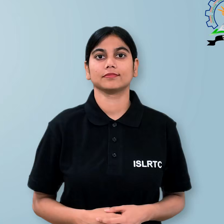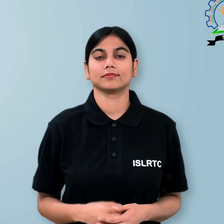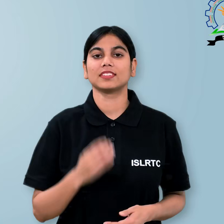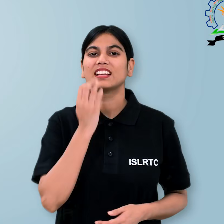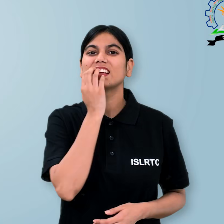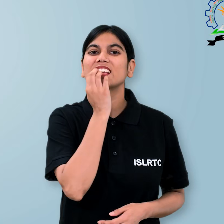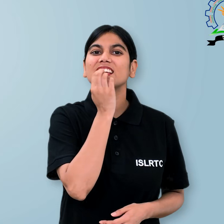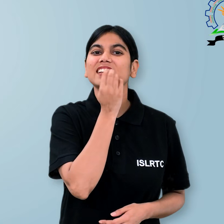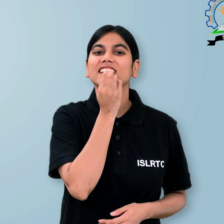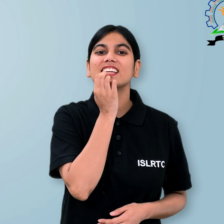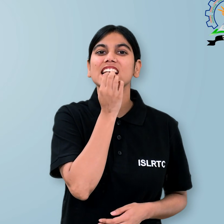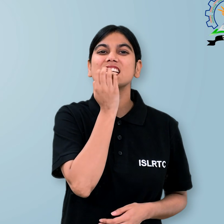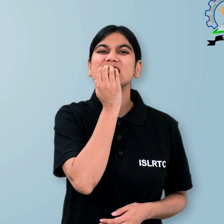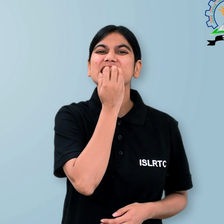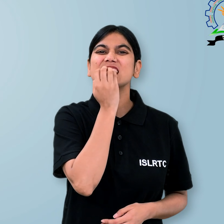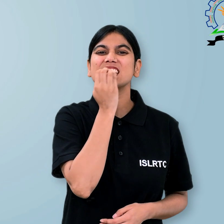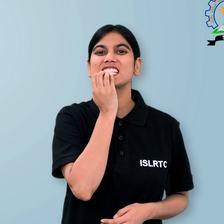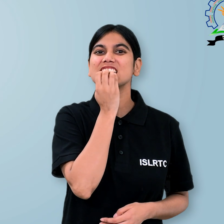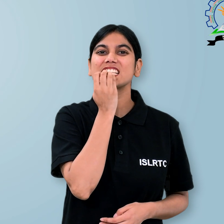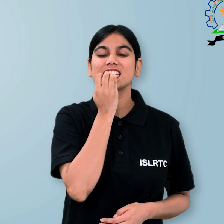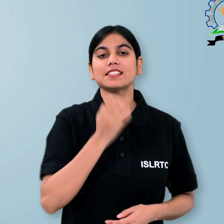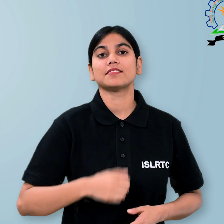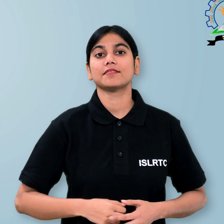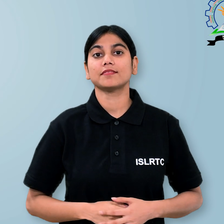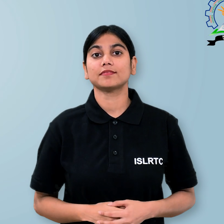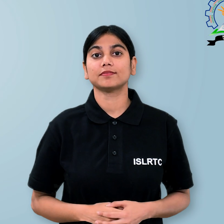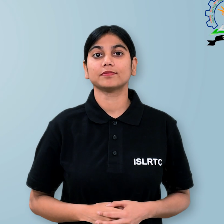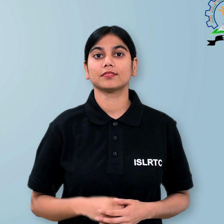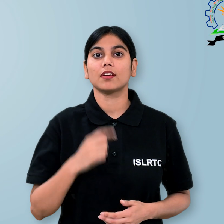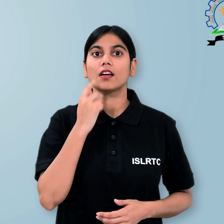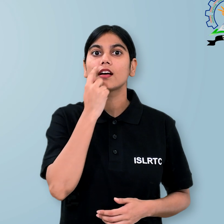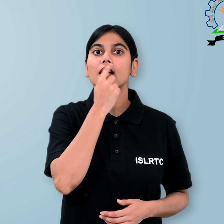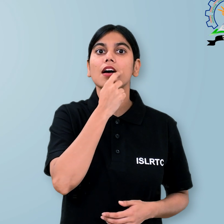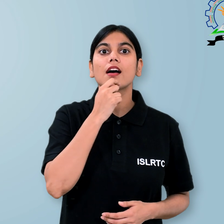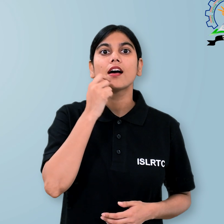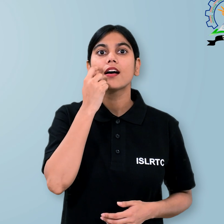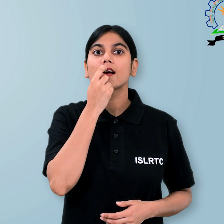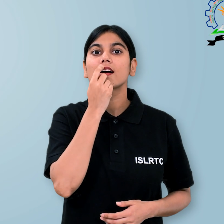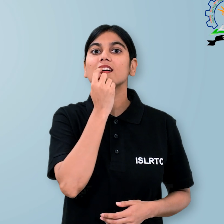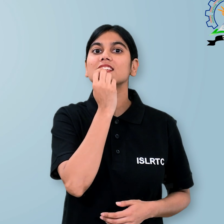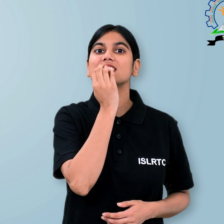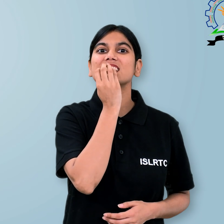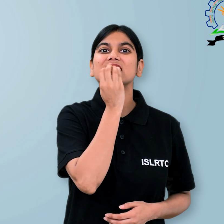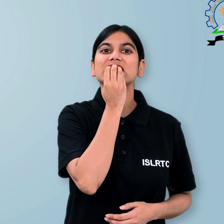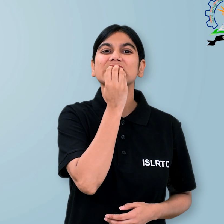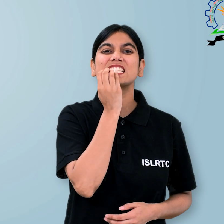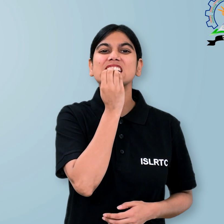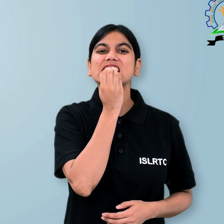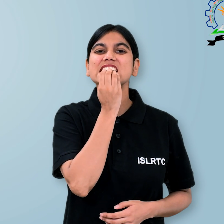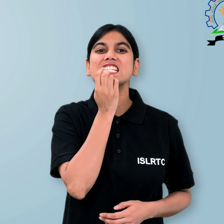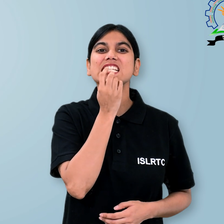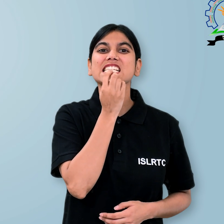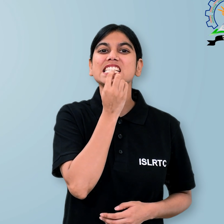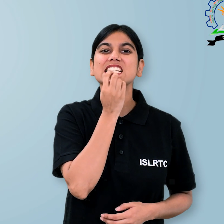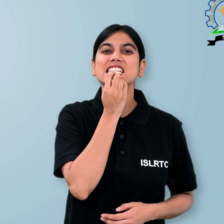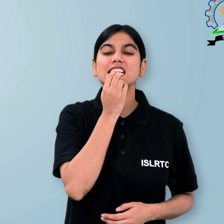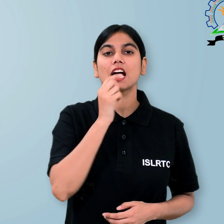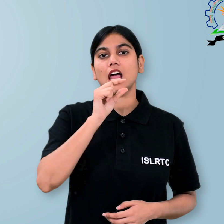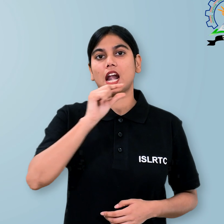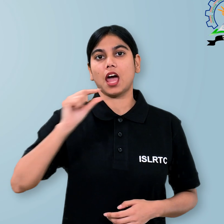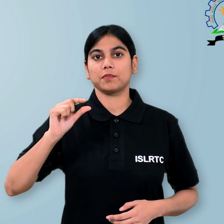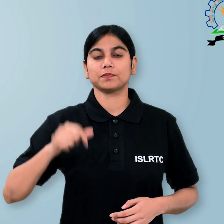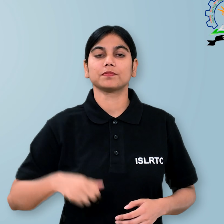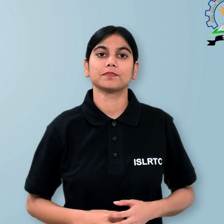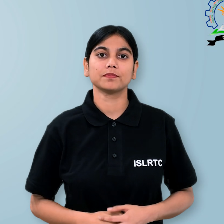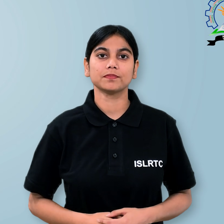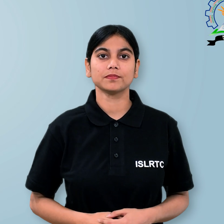Incisor Teeth Incisor teeth is present in front in the mouth.